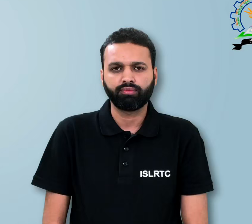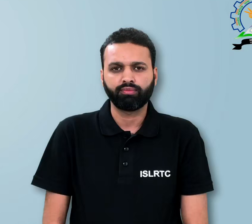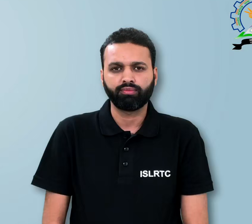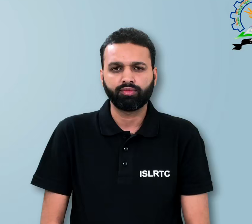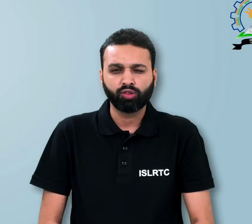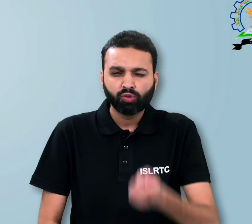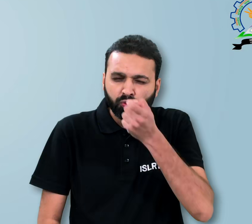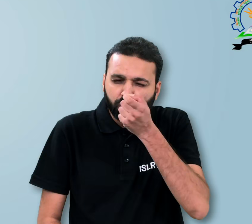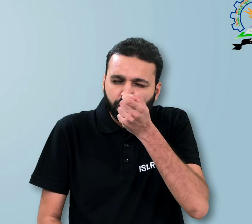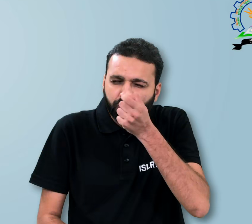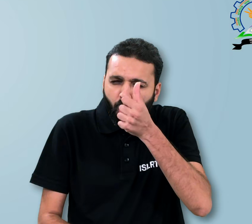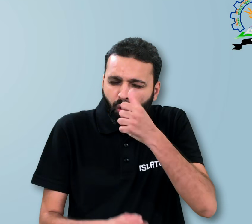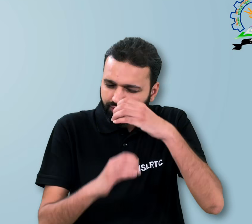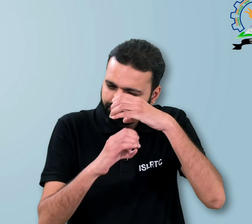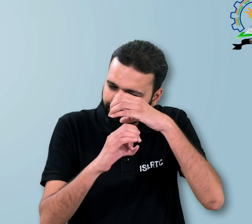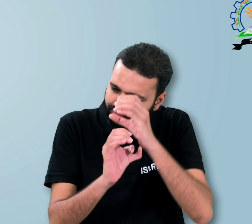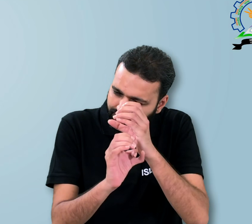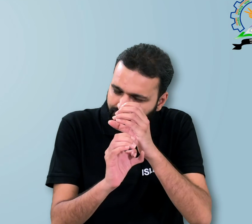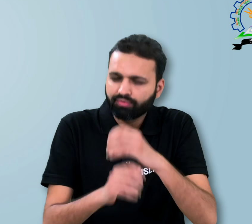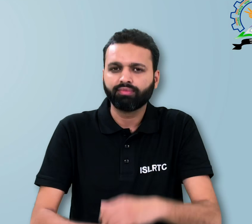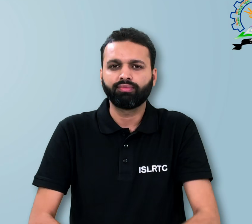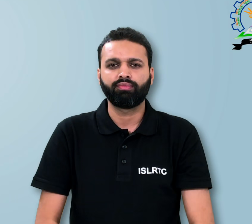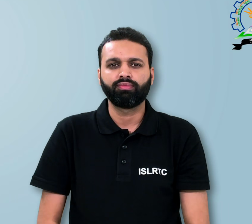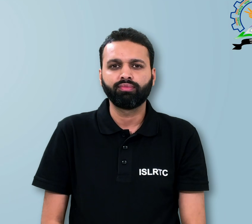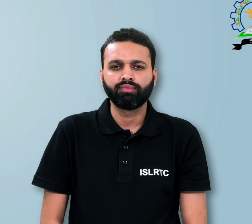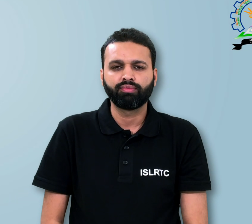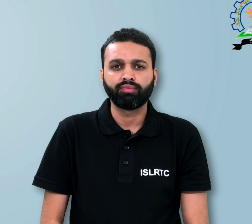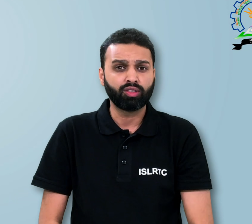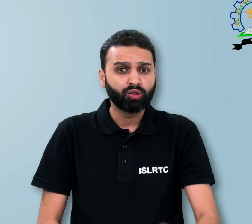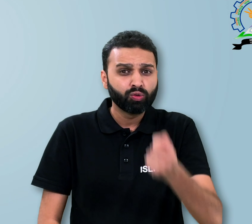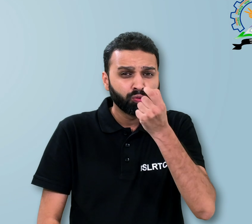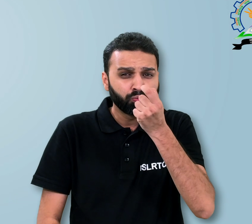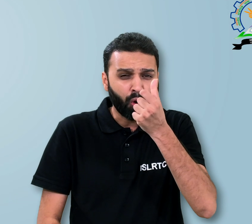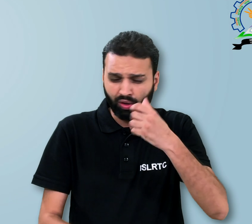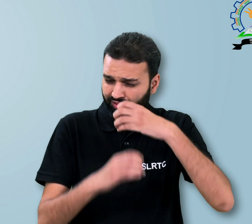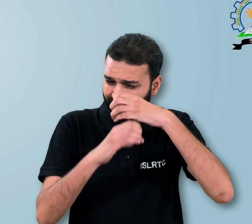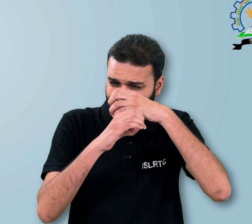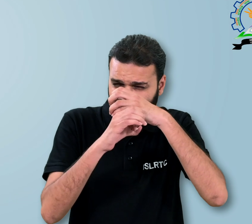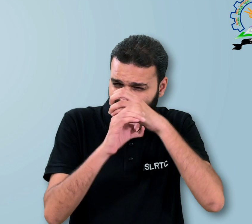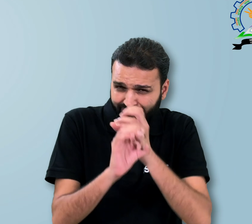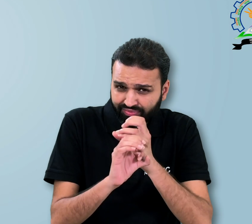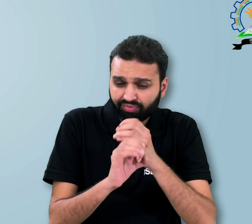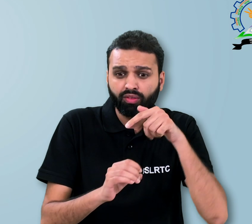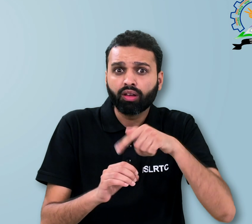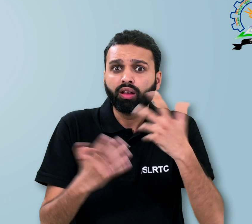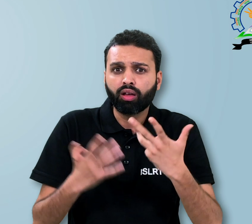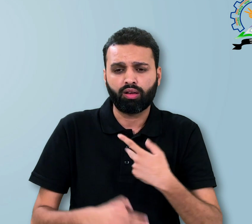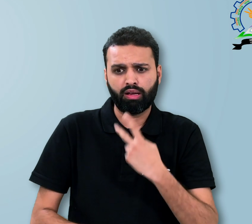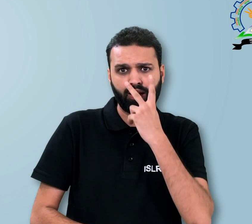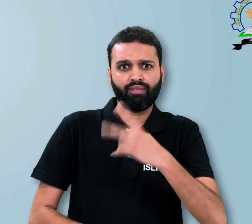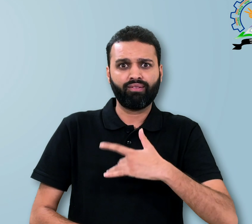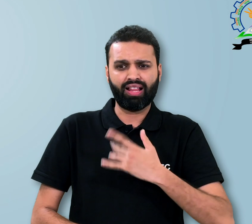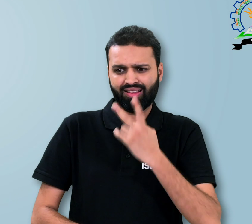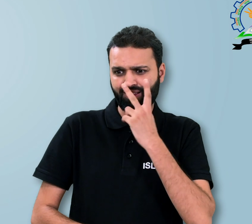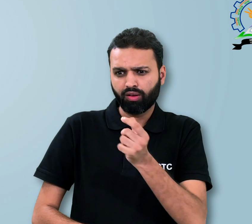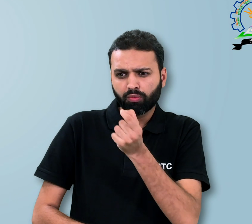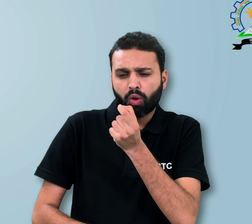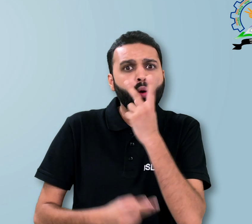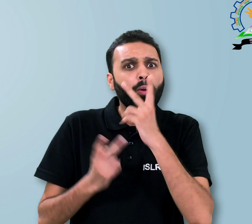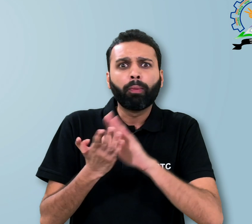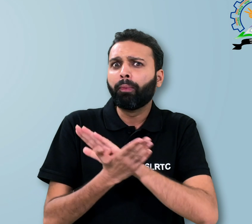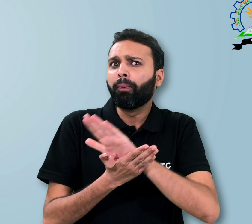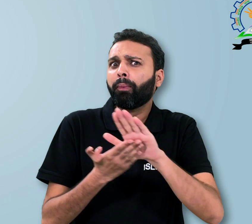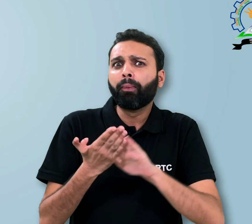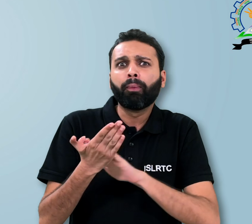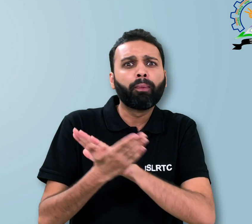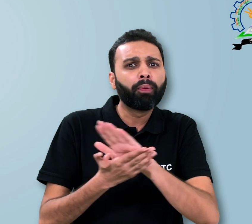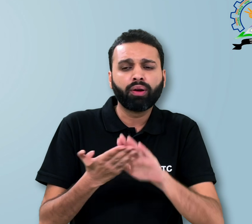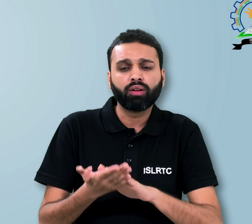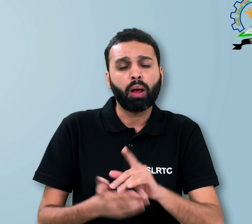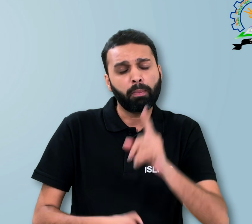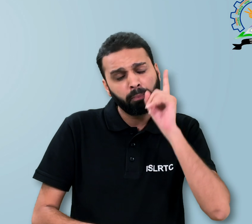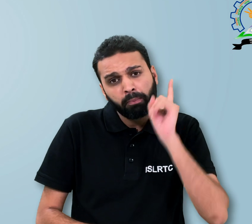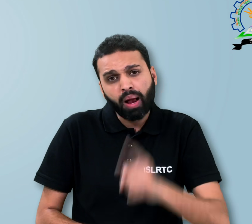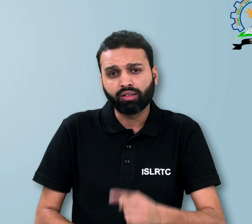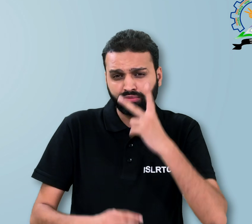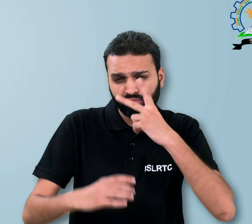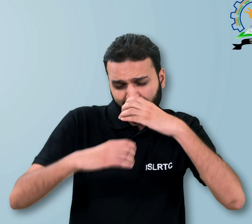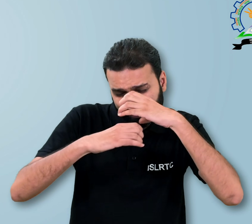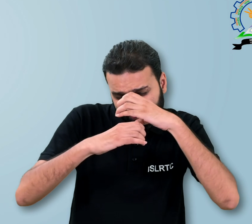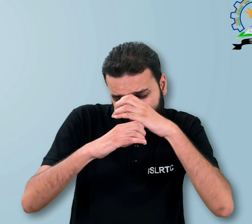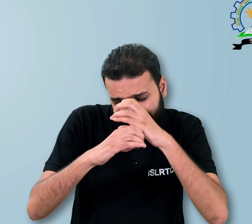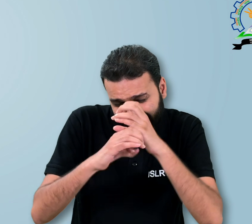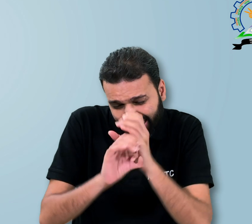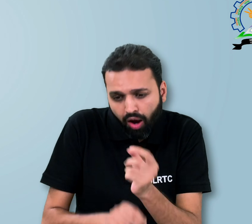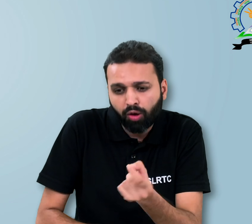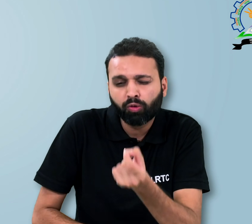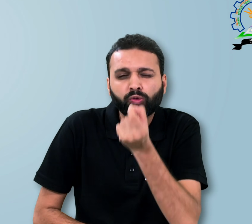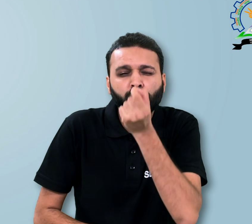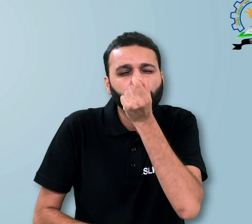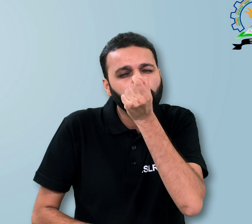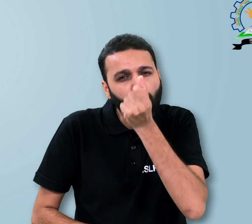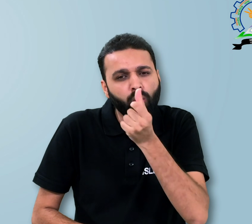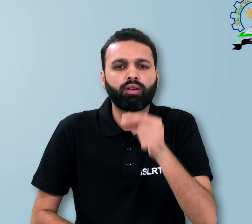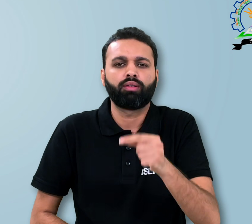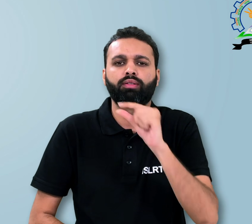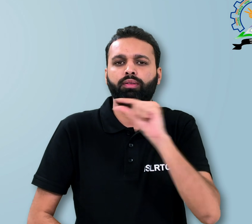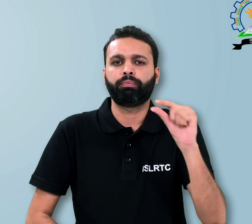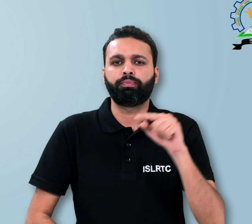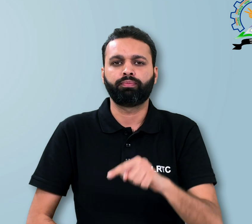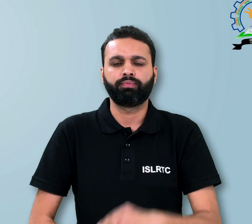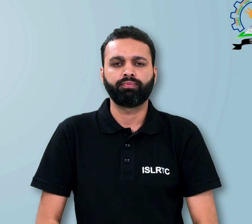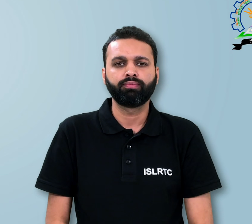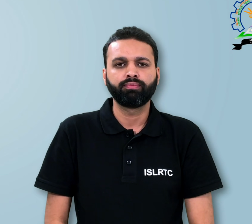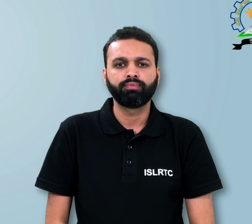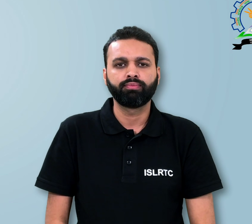Microorganism A microorganism is a minute organism that can be seen only through a microscope and not with naked eyes.